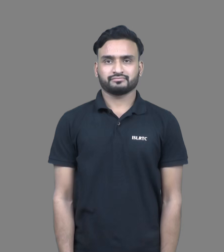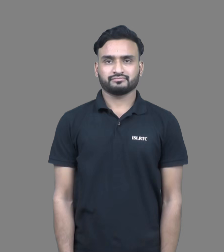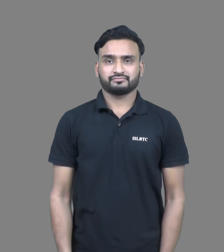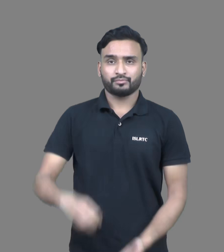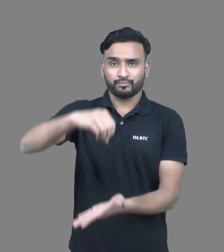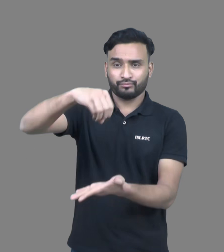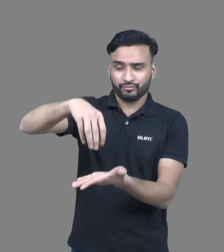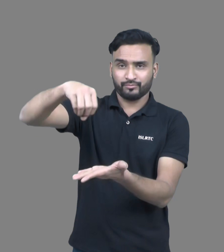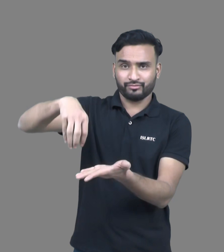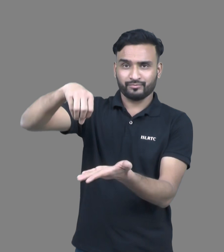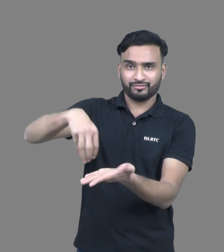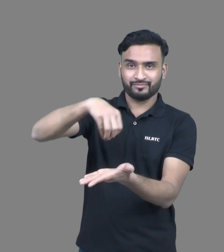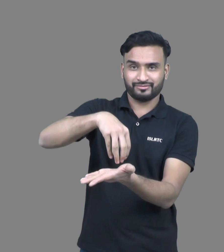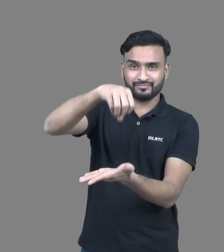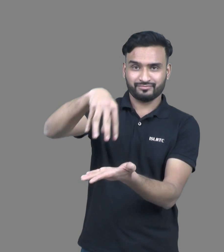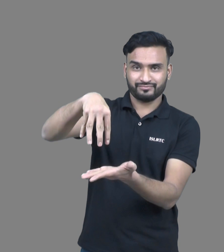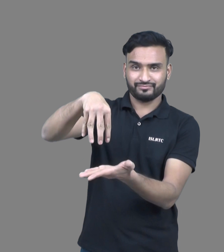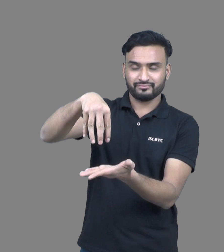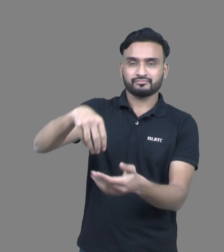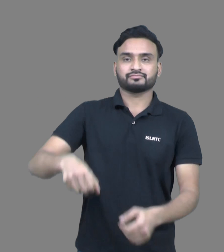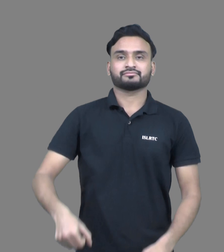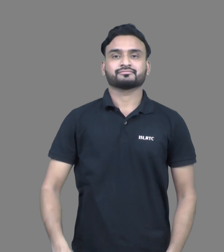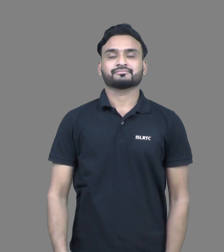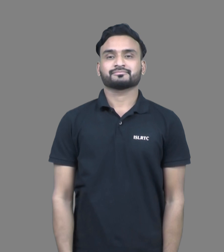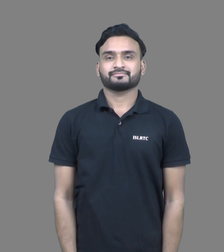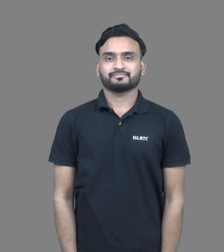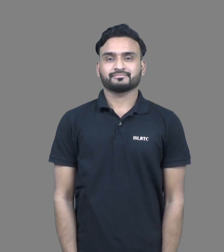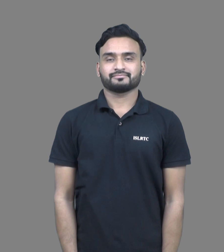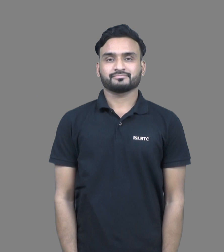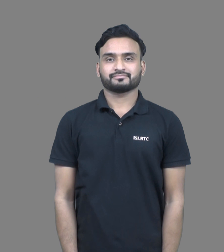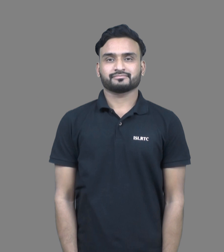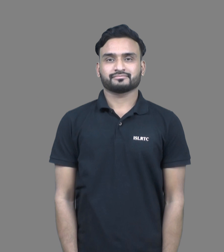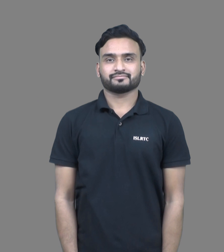Pakora